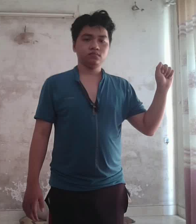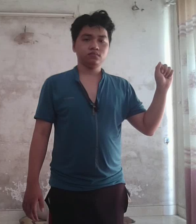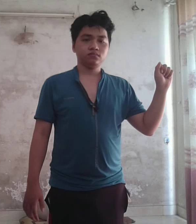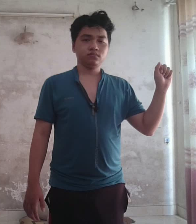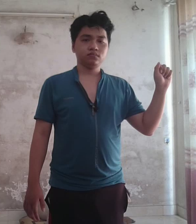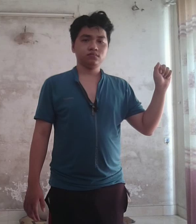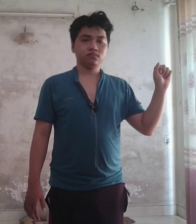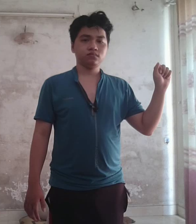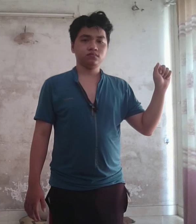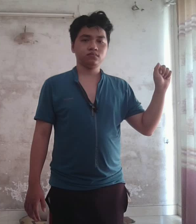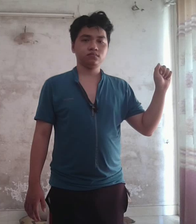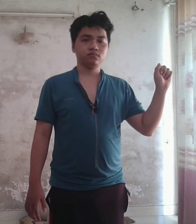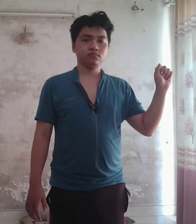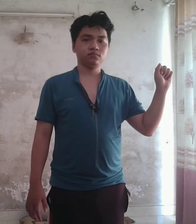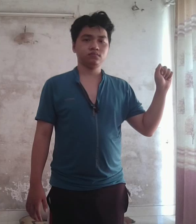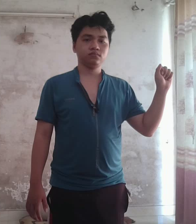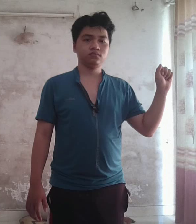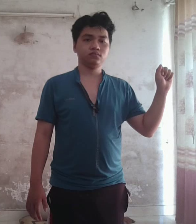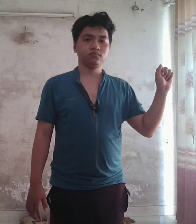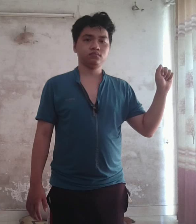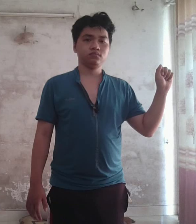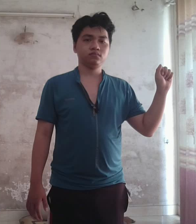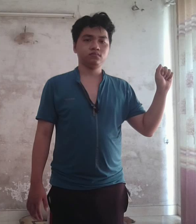a